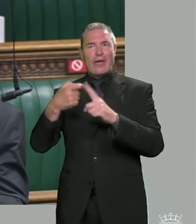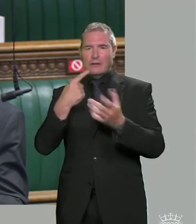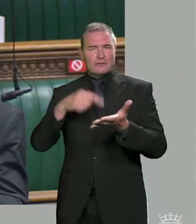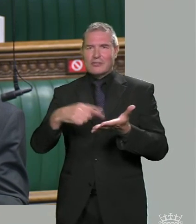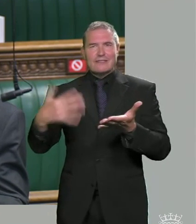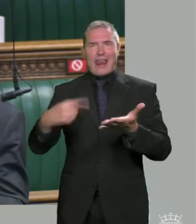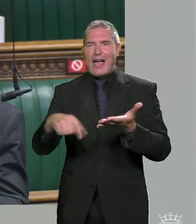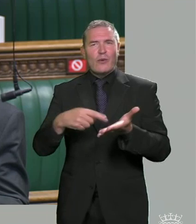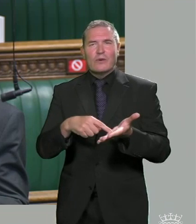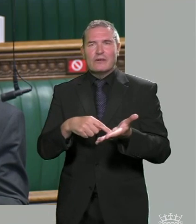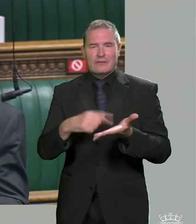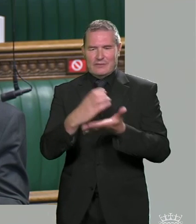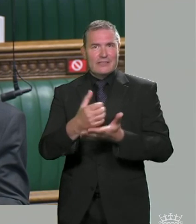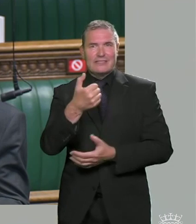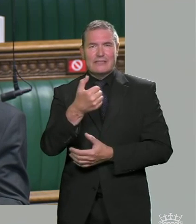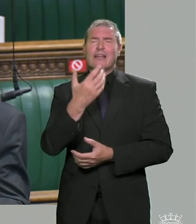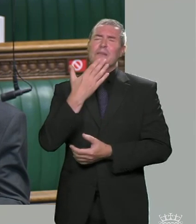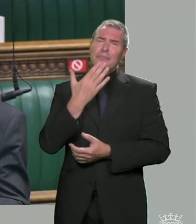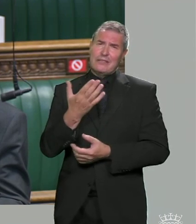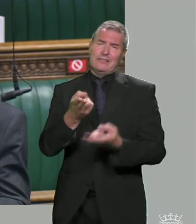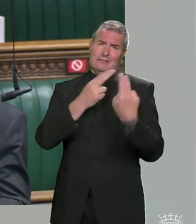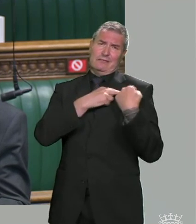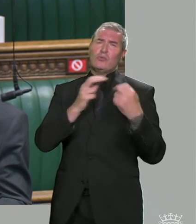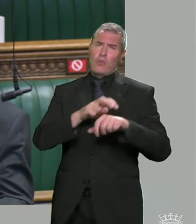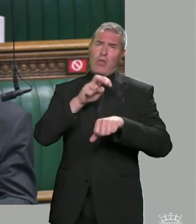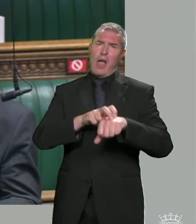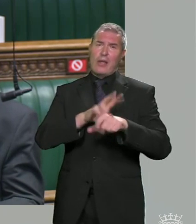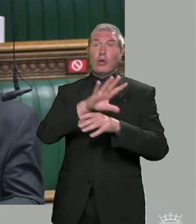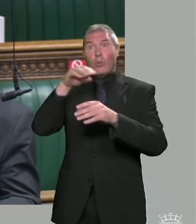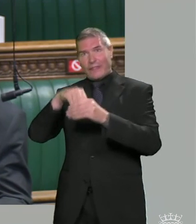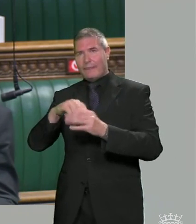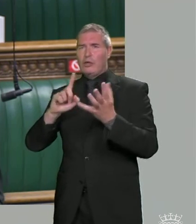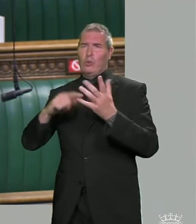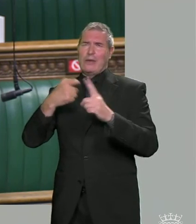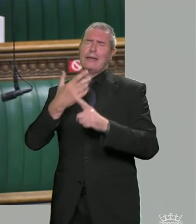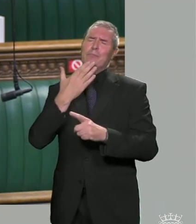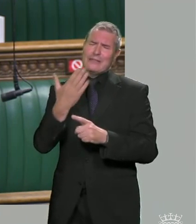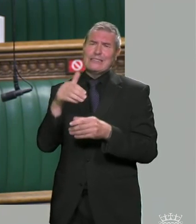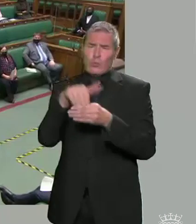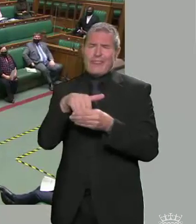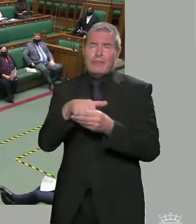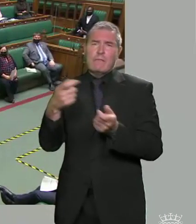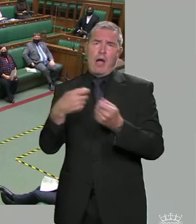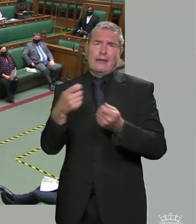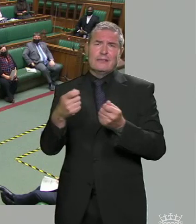Will he commit fully to restoring Northern Ireland’s place within the UK internal market?